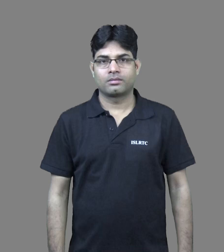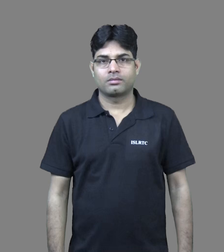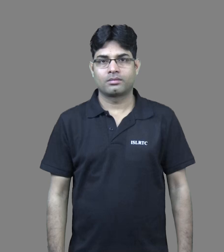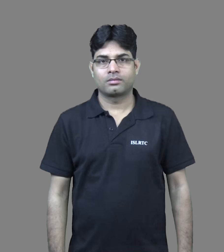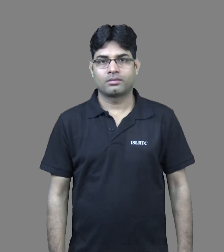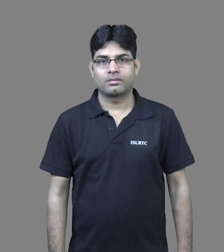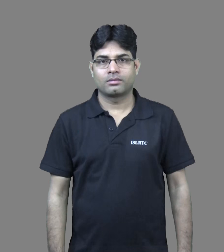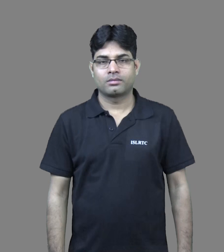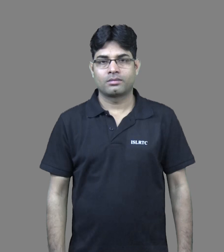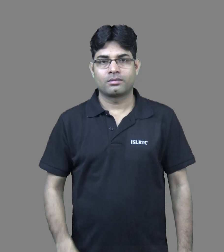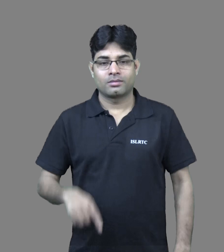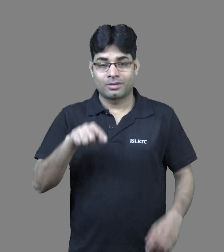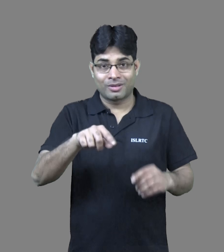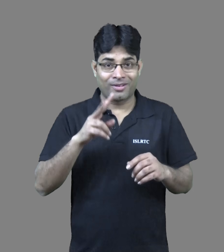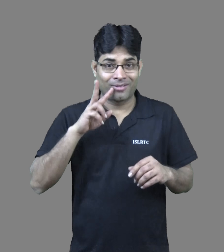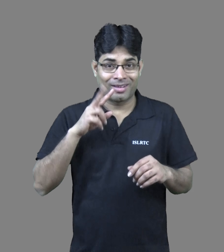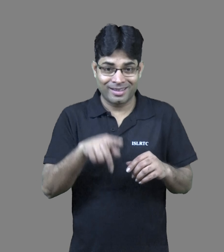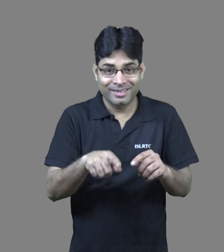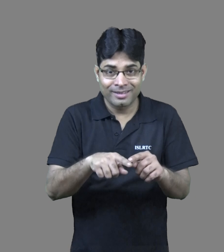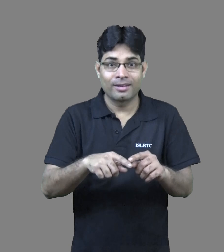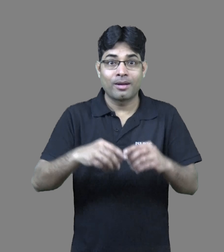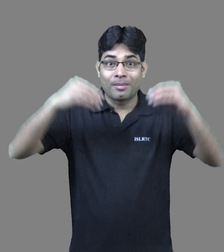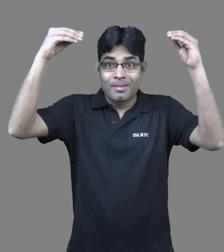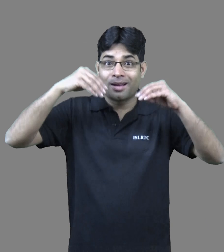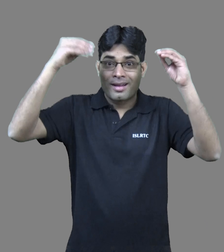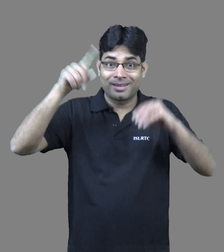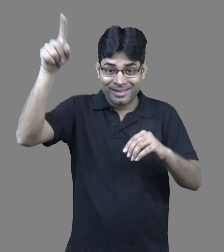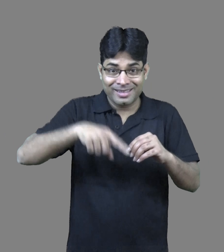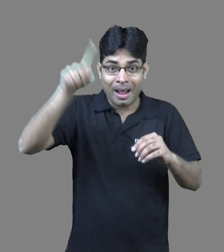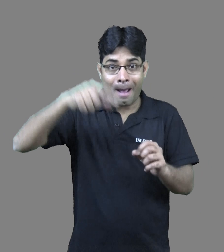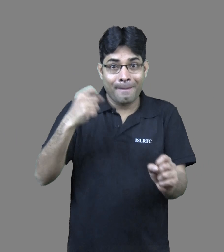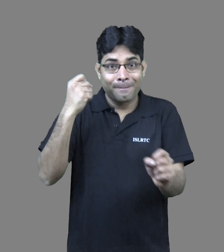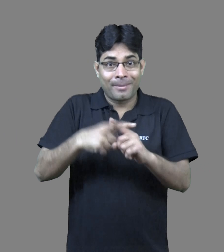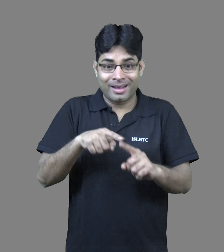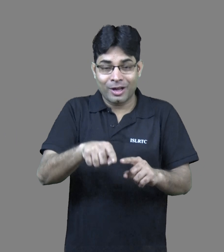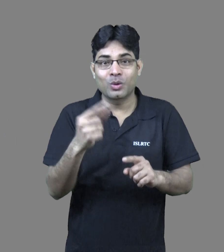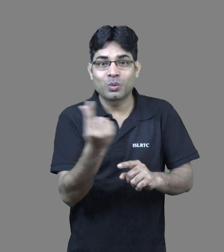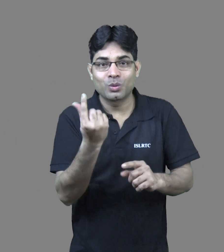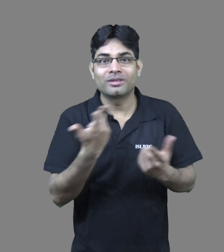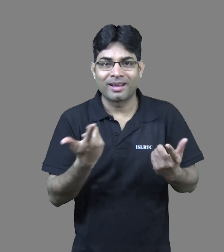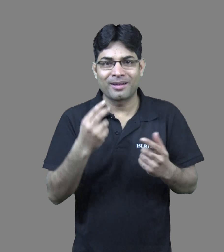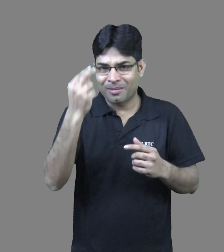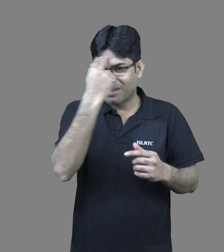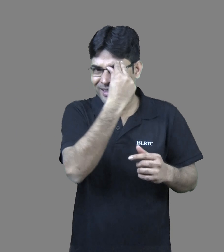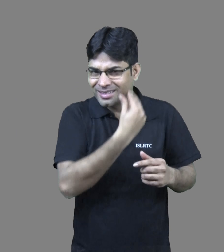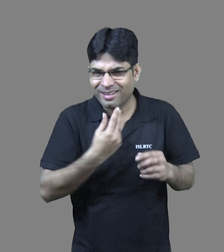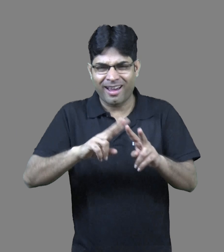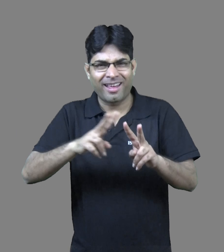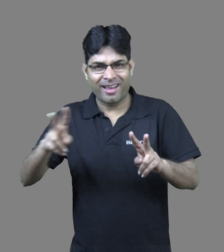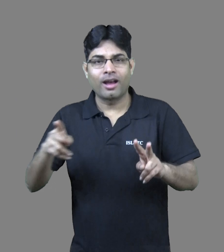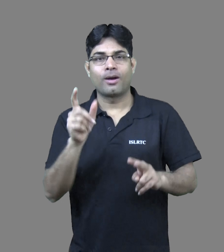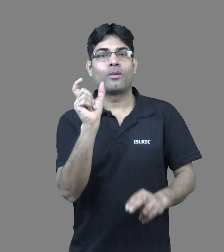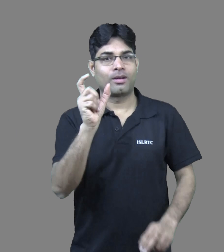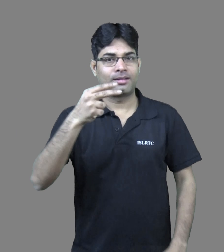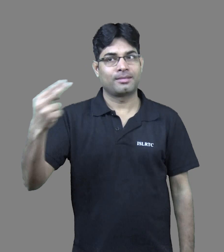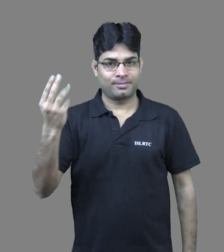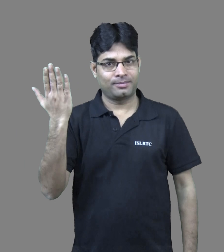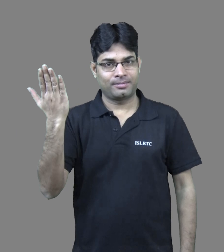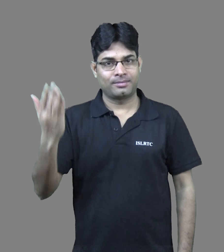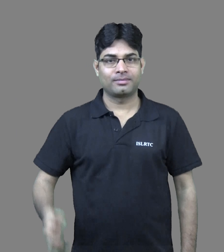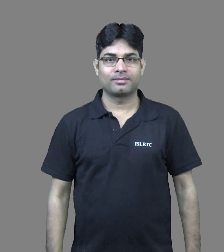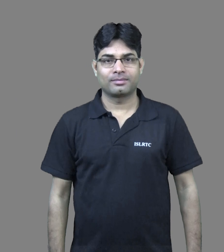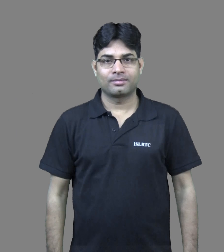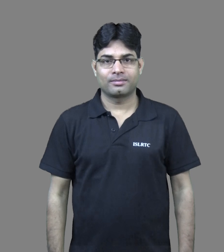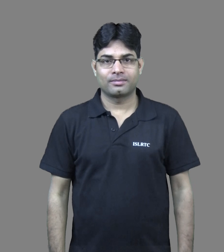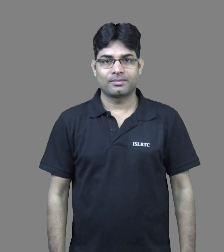Rainy or Kharif Season Vegetables